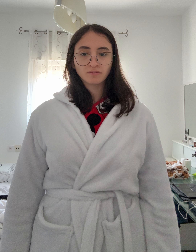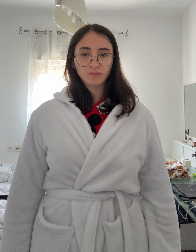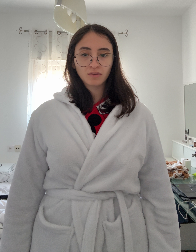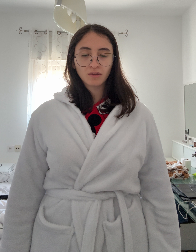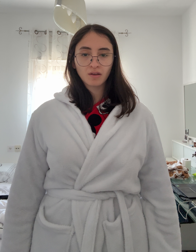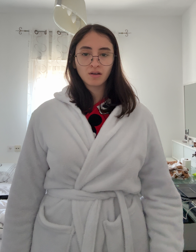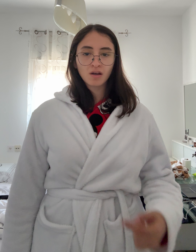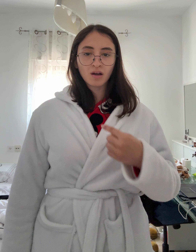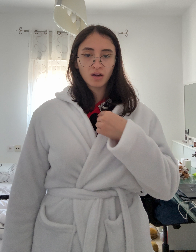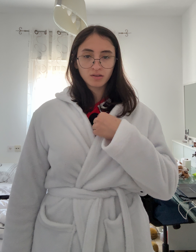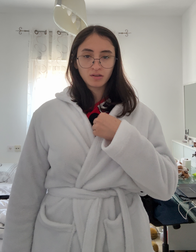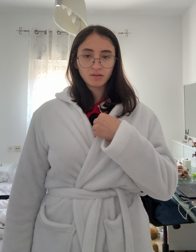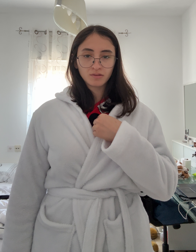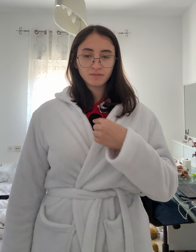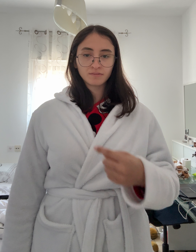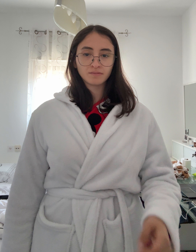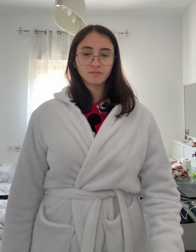אני